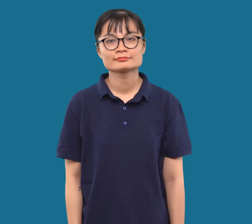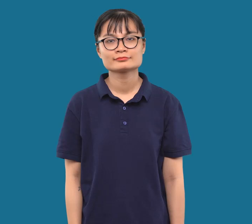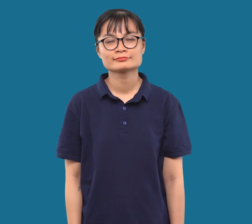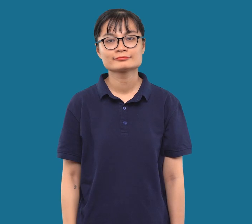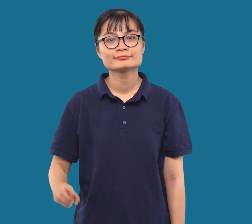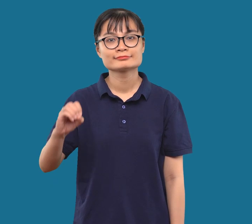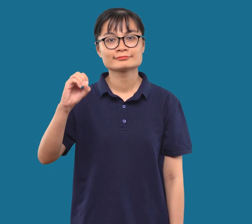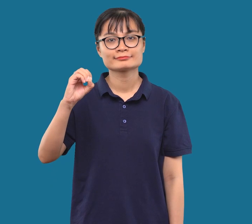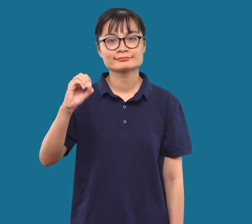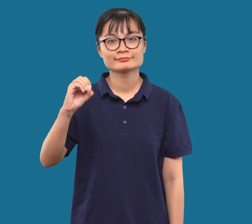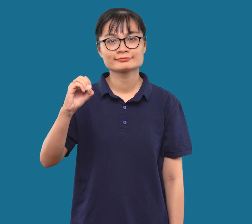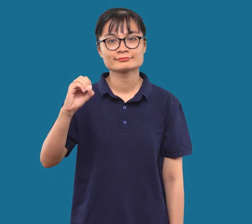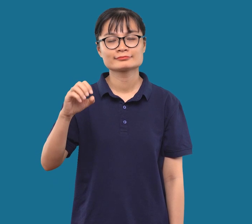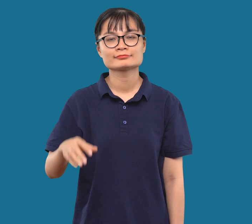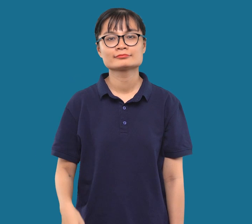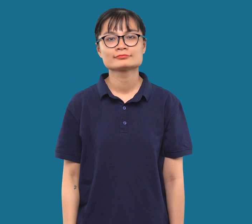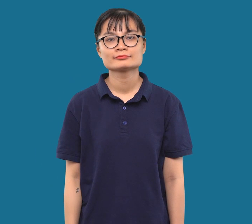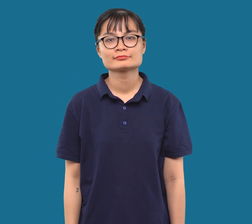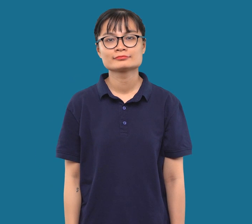o